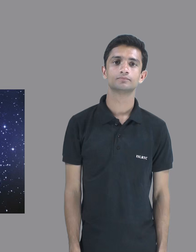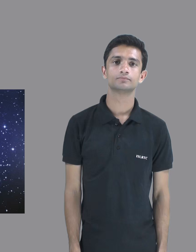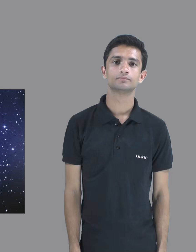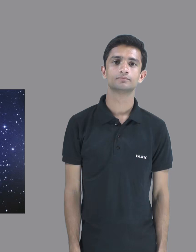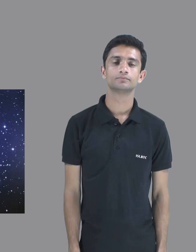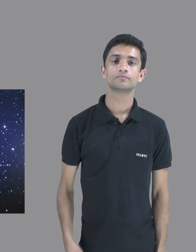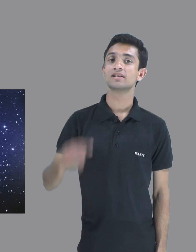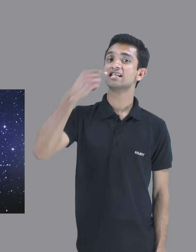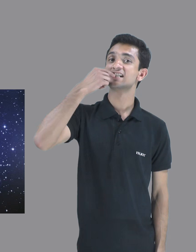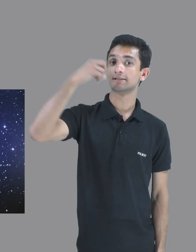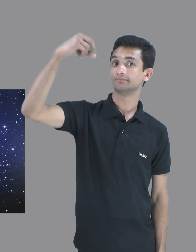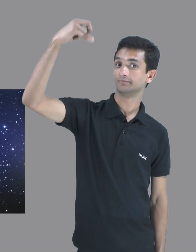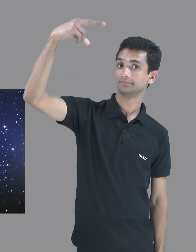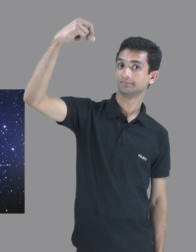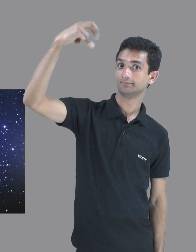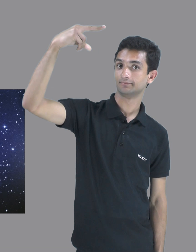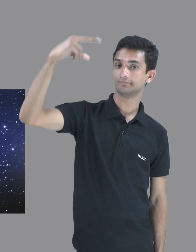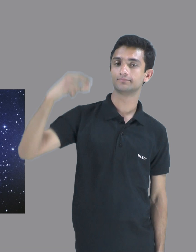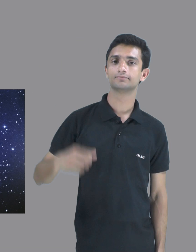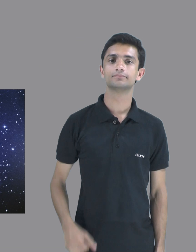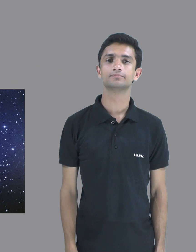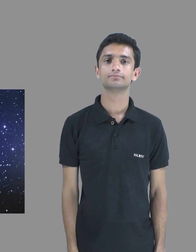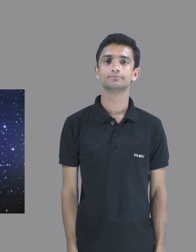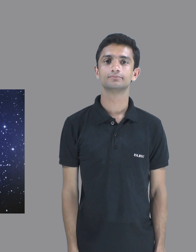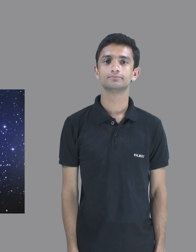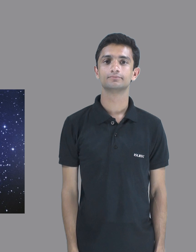Star